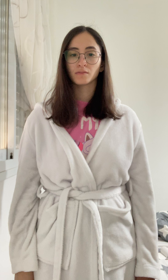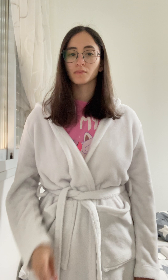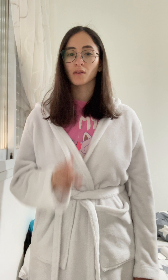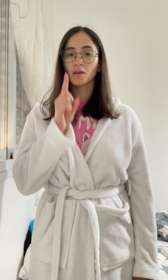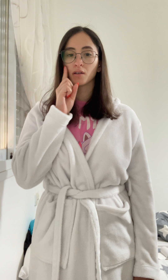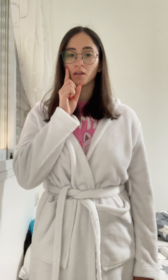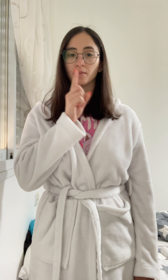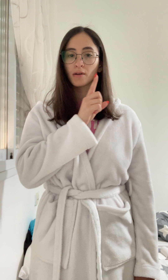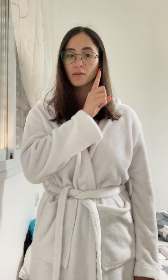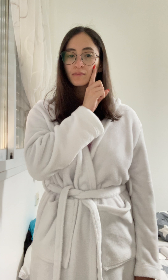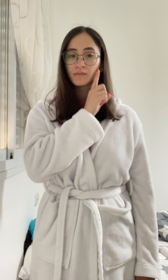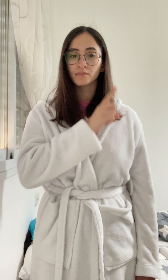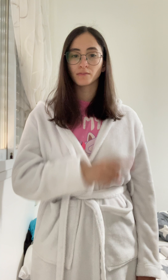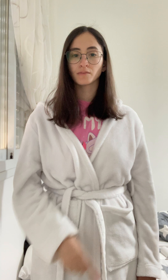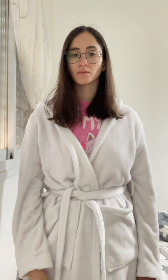אמא